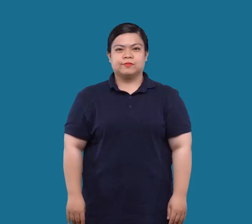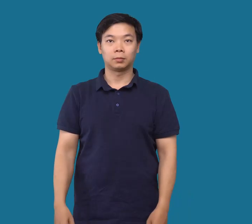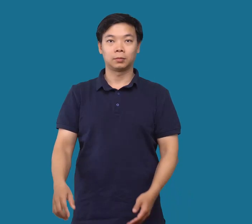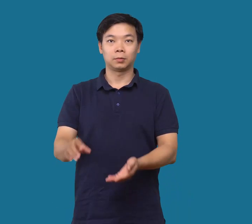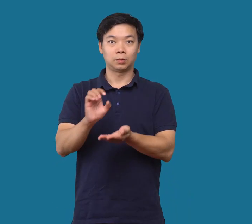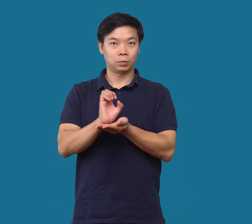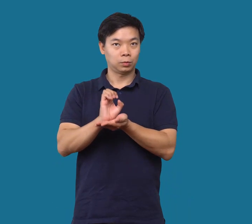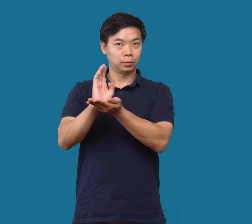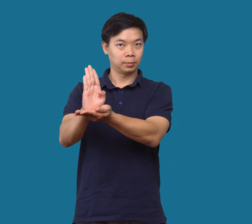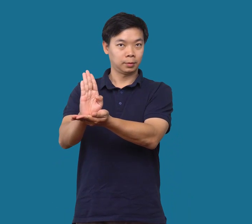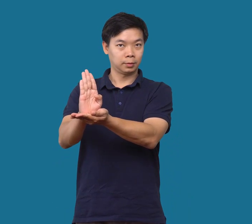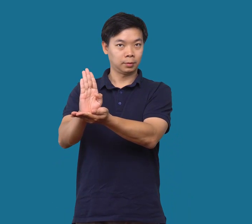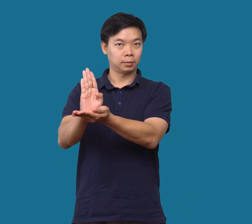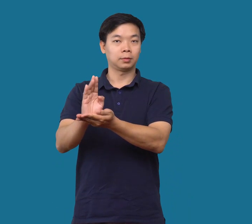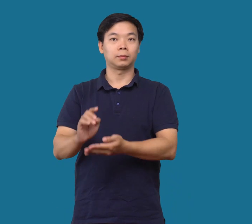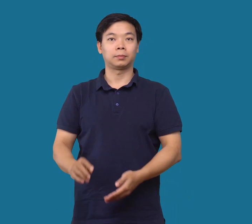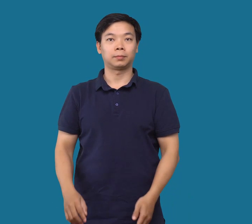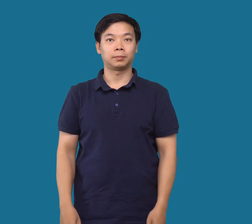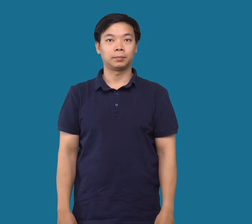chuẩn bị